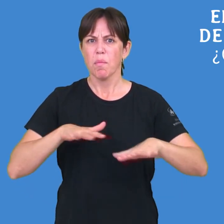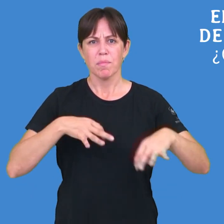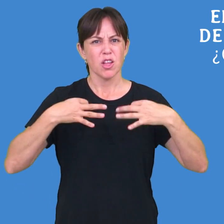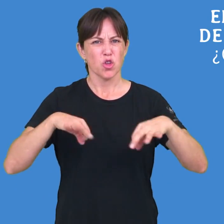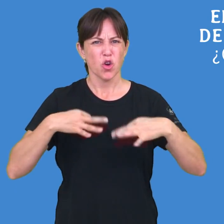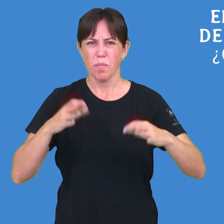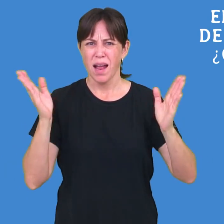normal